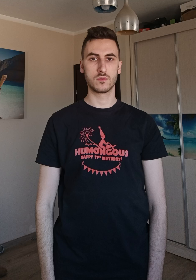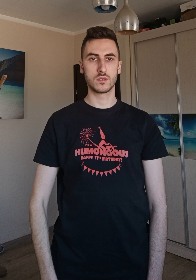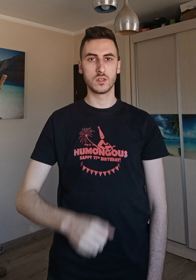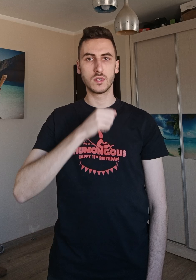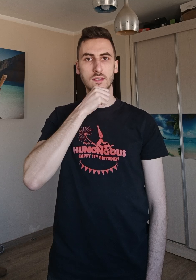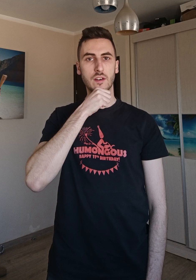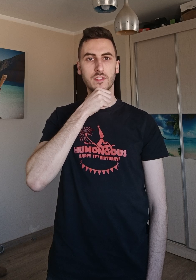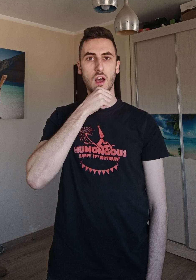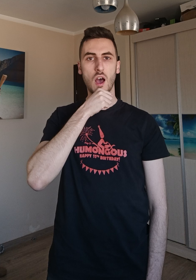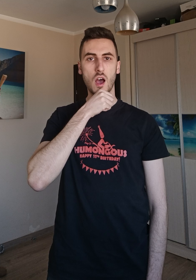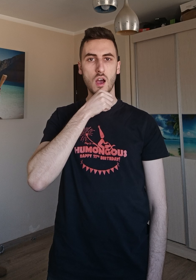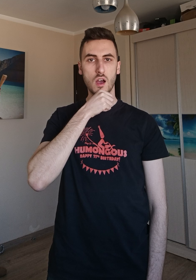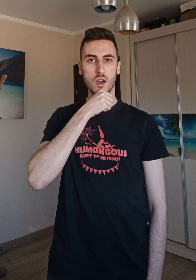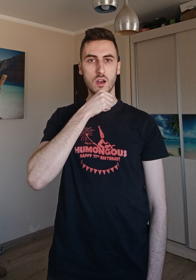סבתא